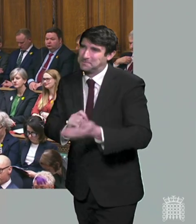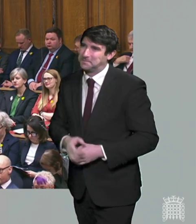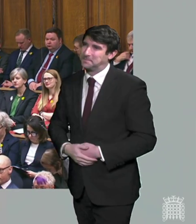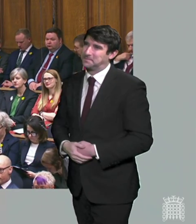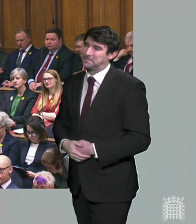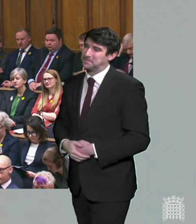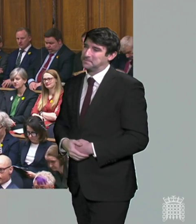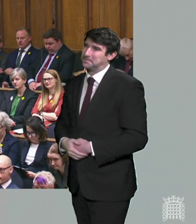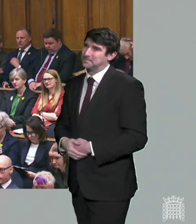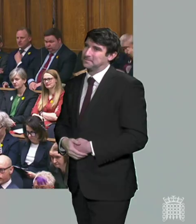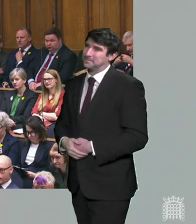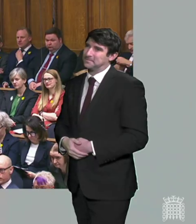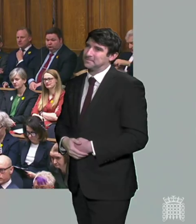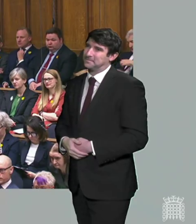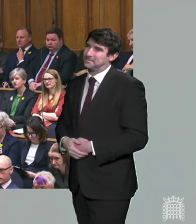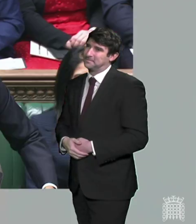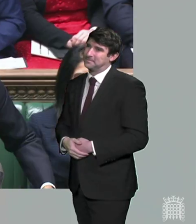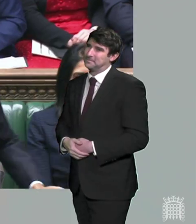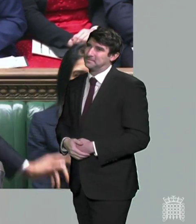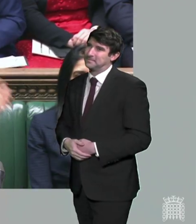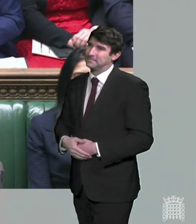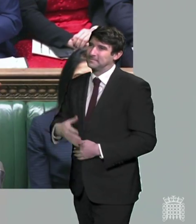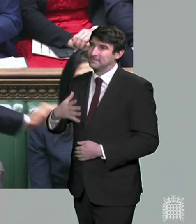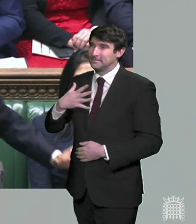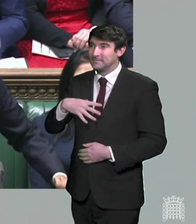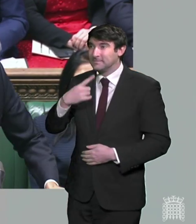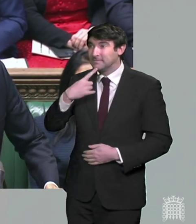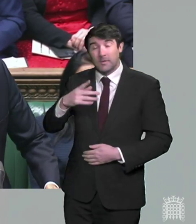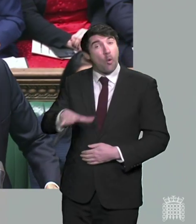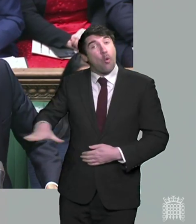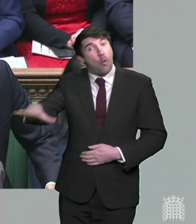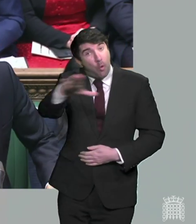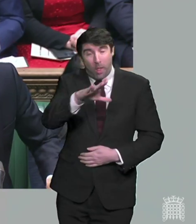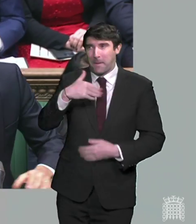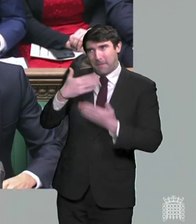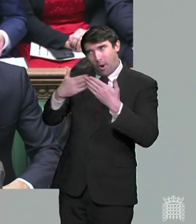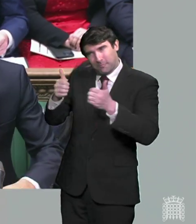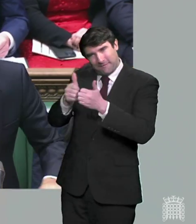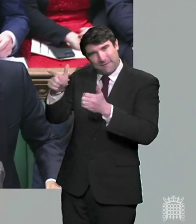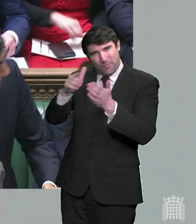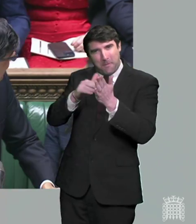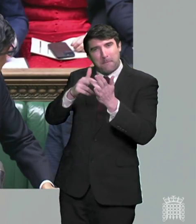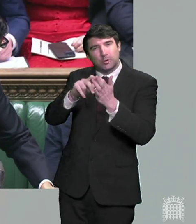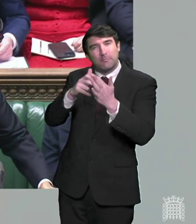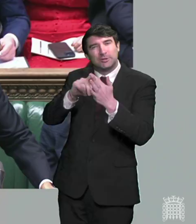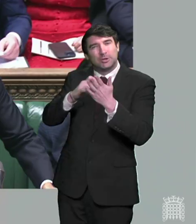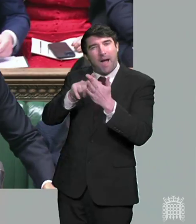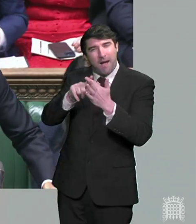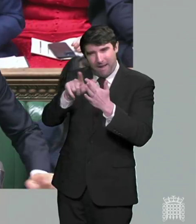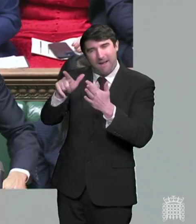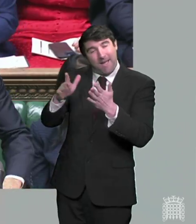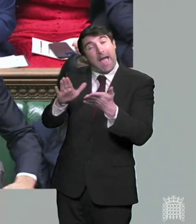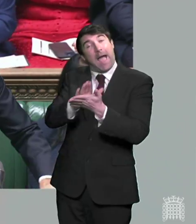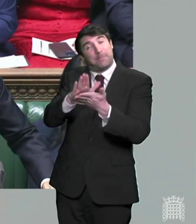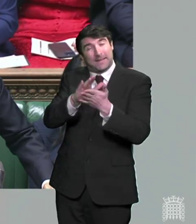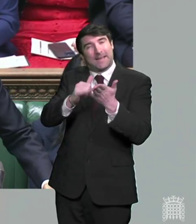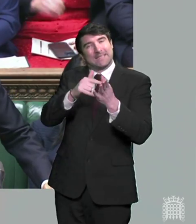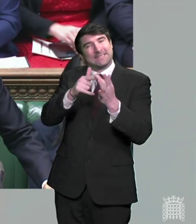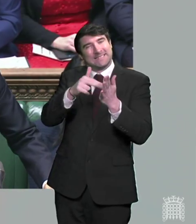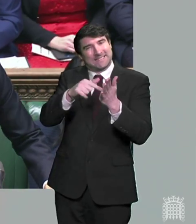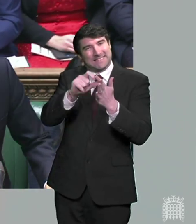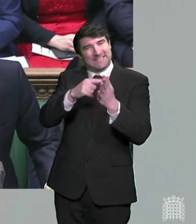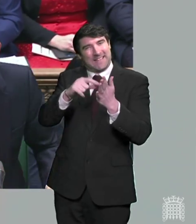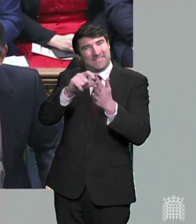May I wish everyone, but in particular my honourable Friend the Member for Montgomeryshire, a very happy St David’s Day?